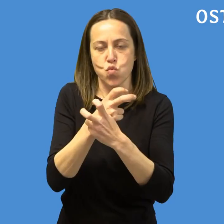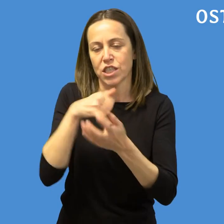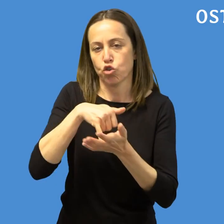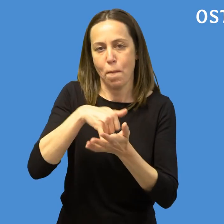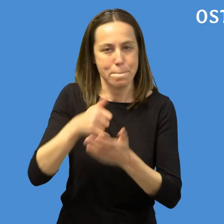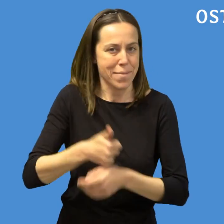debil